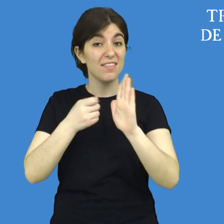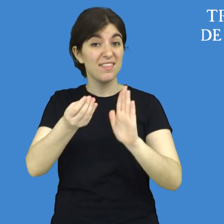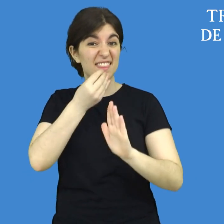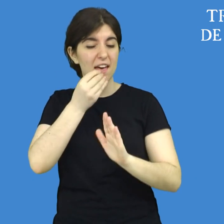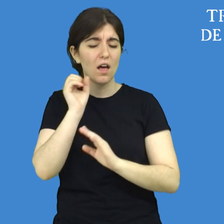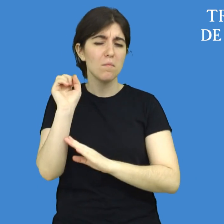comer